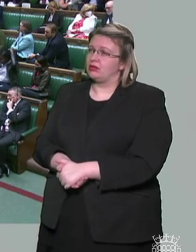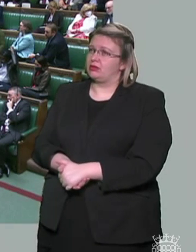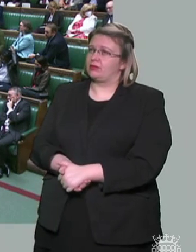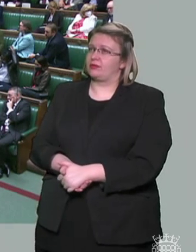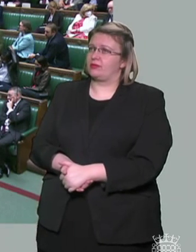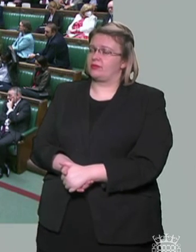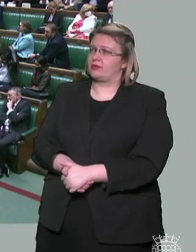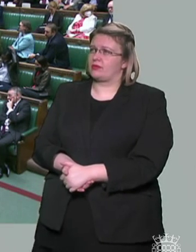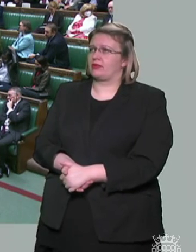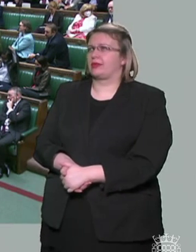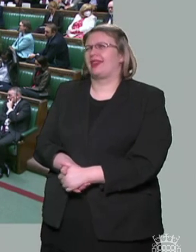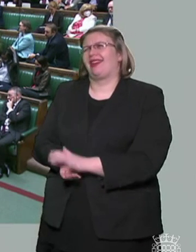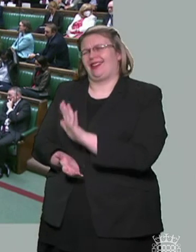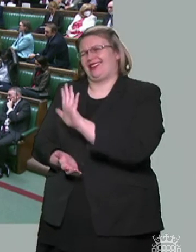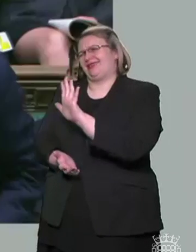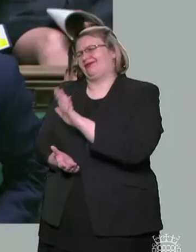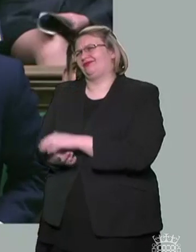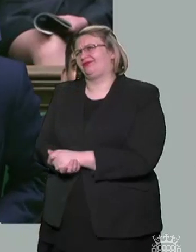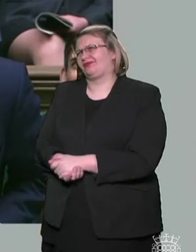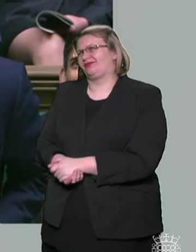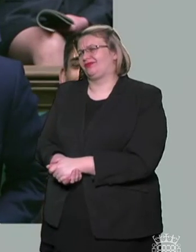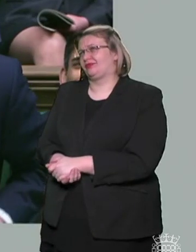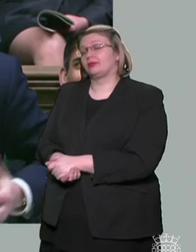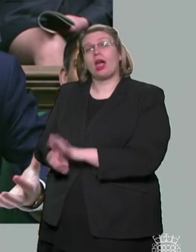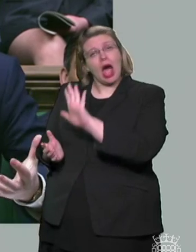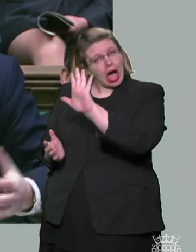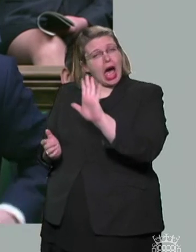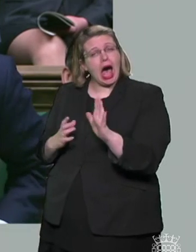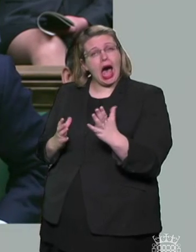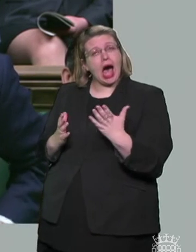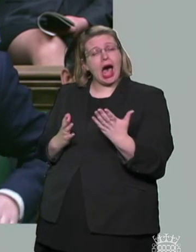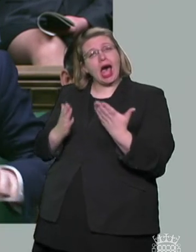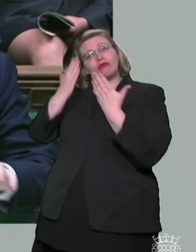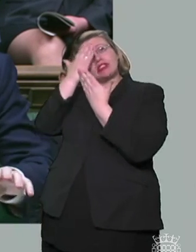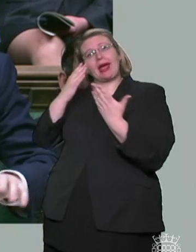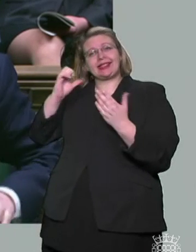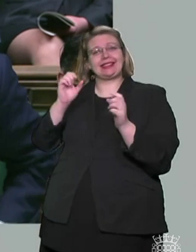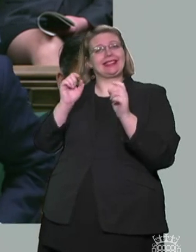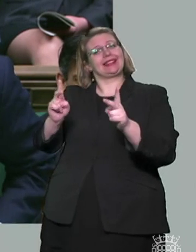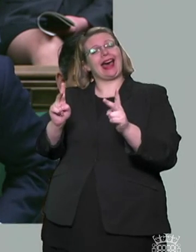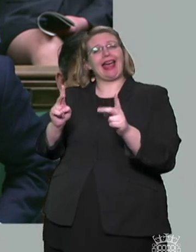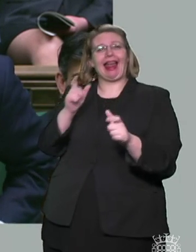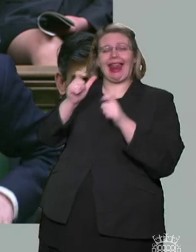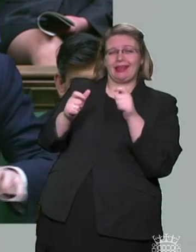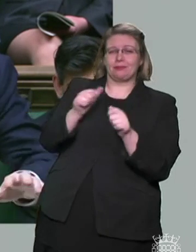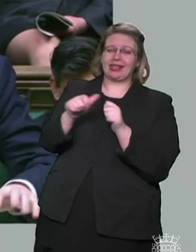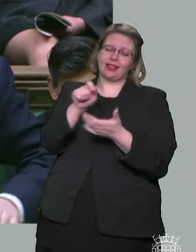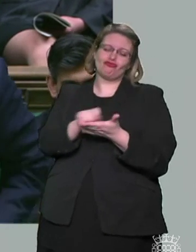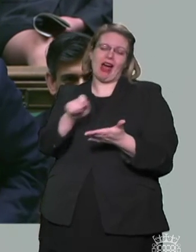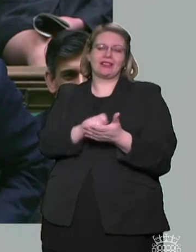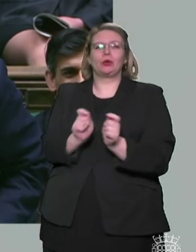Much as I admire the honourable Gentleman’s style, I think it would be better in a light essay in The Guardian.